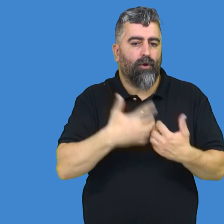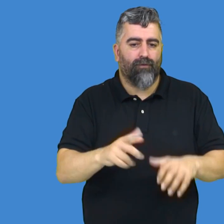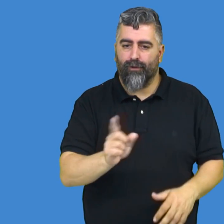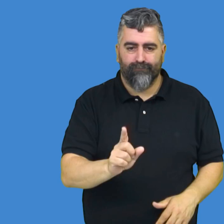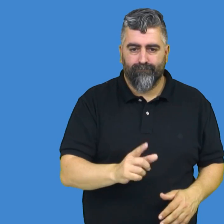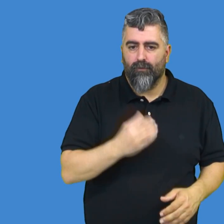no